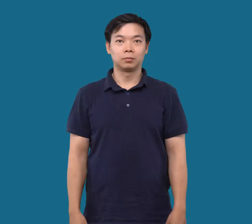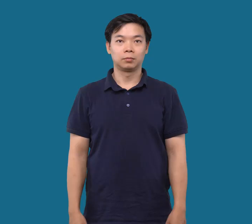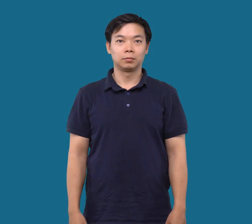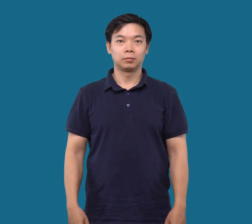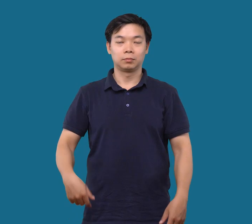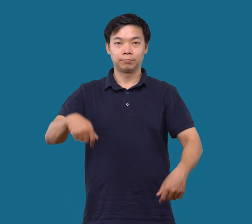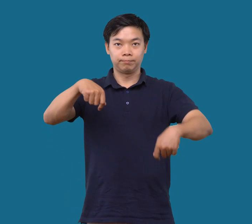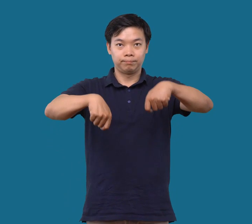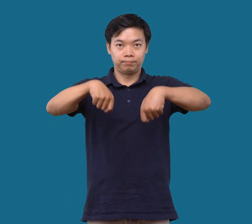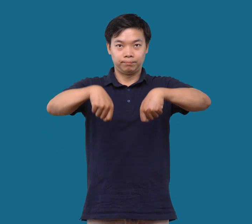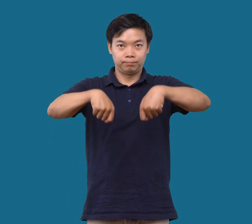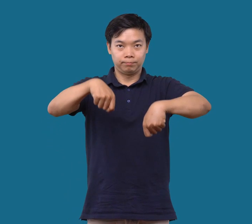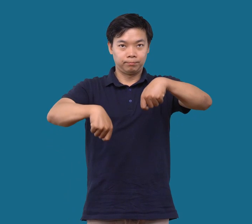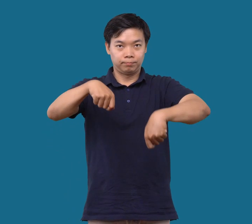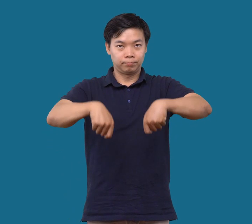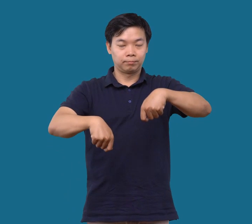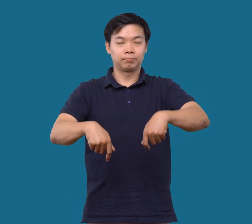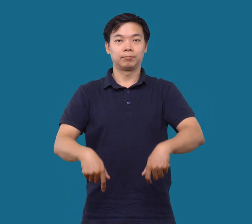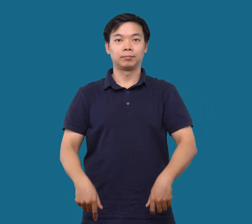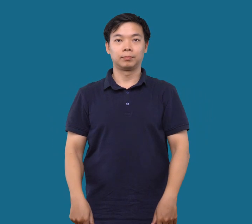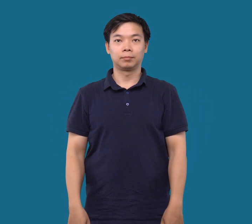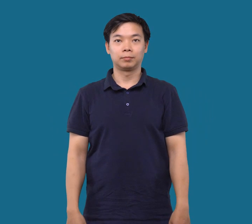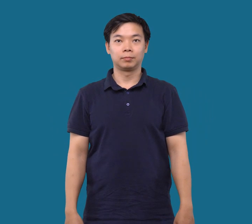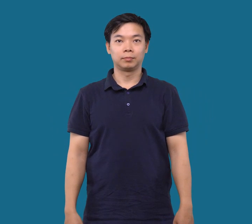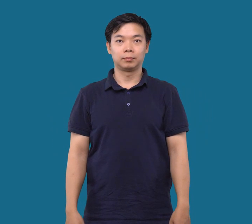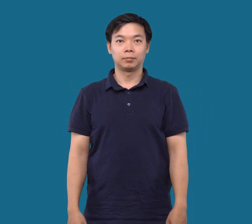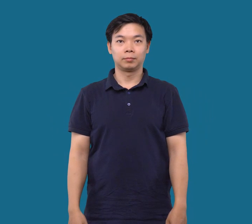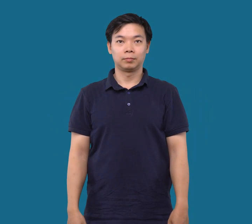múa rối